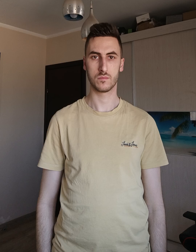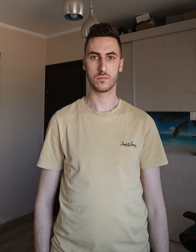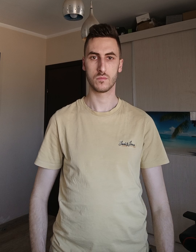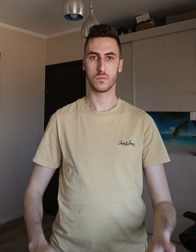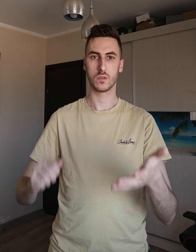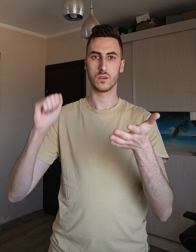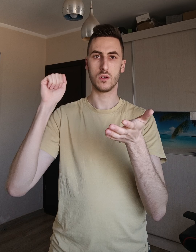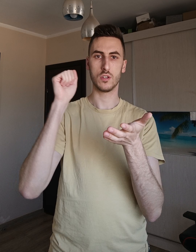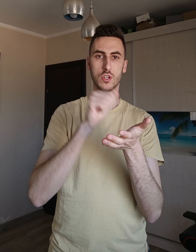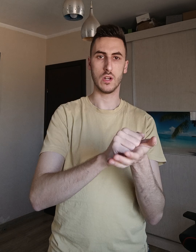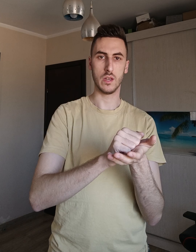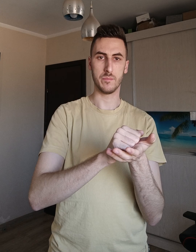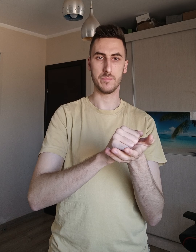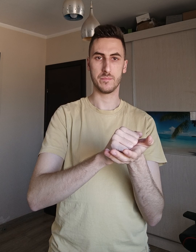לשלם